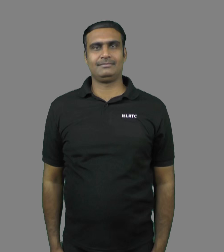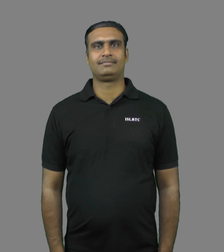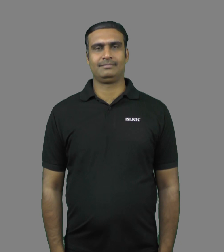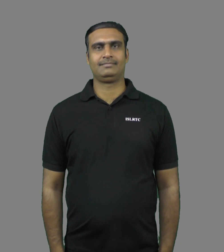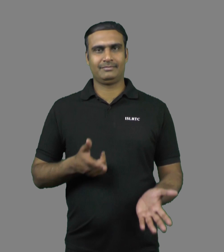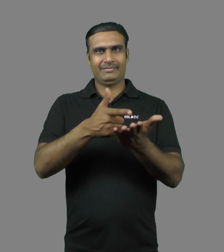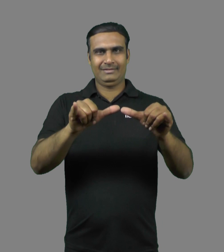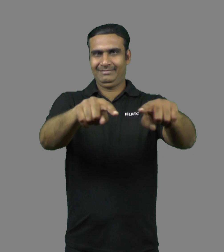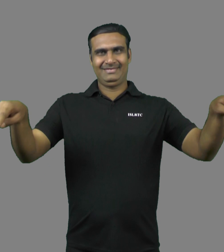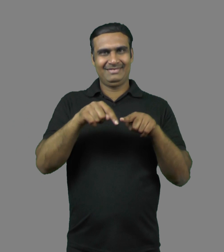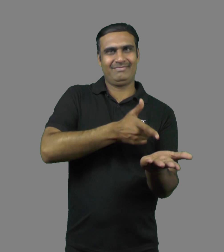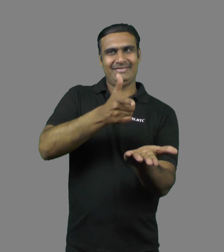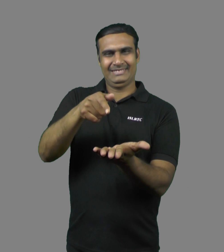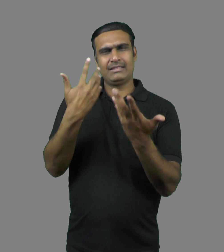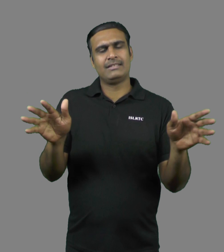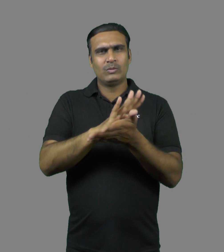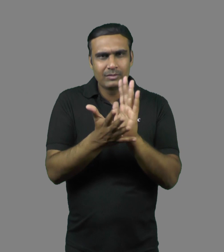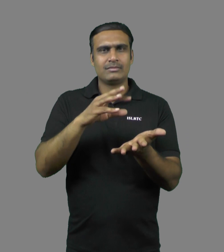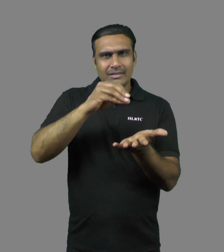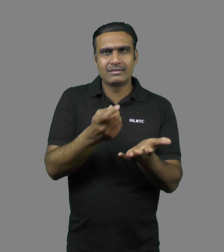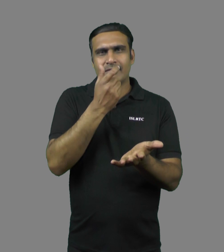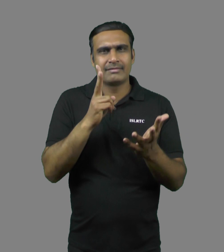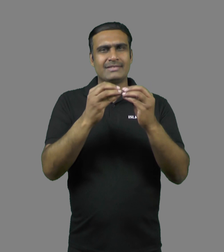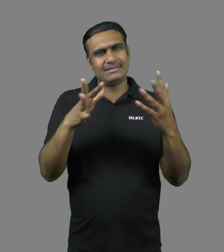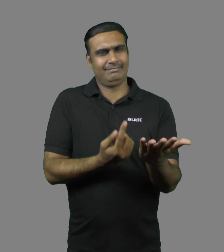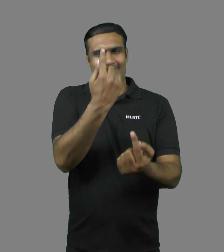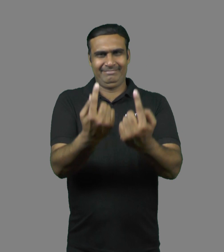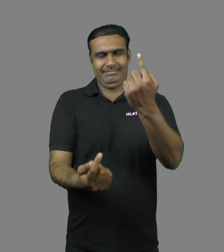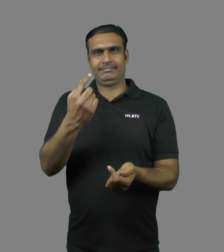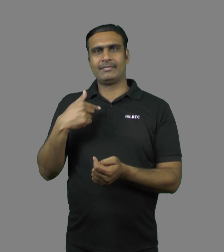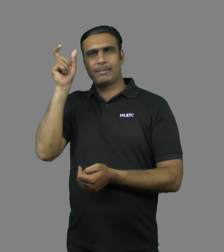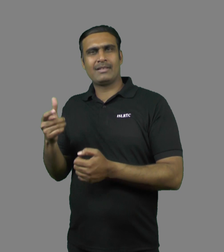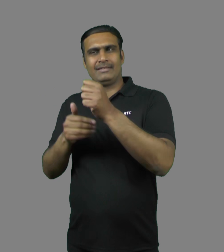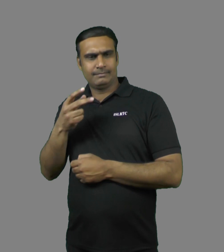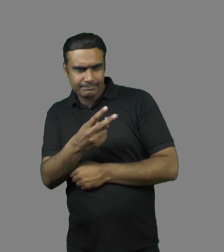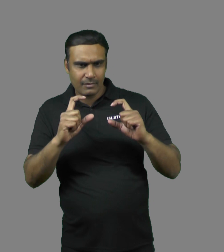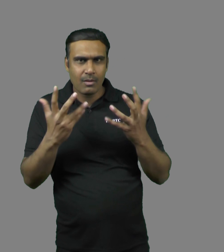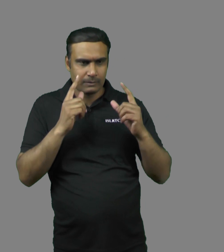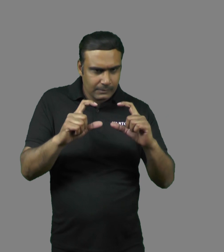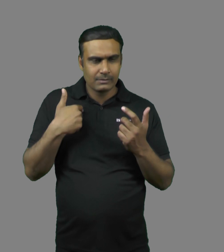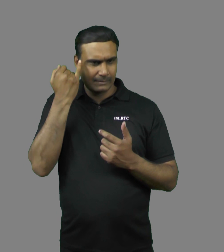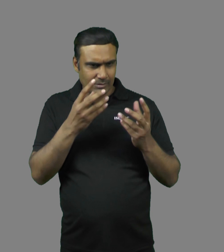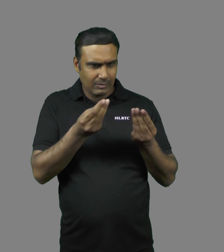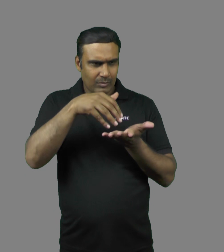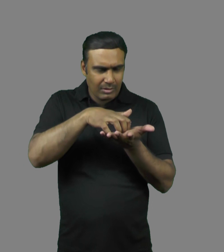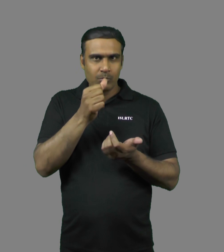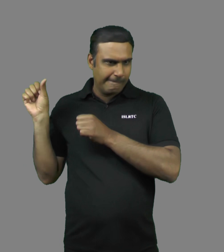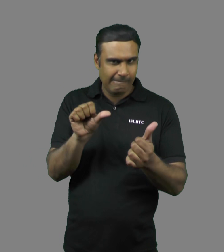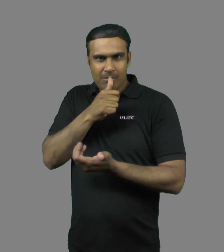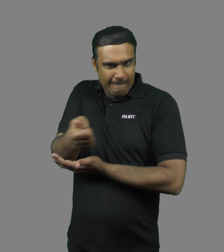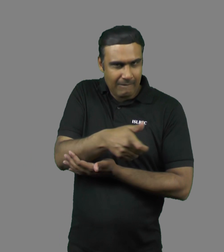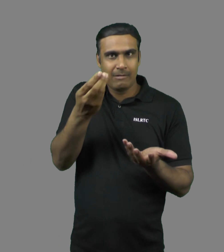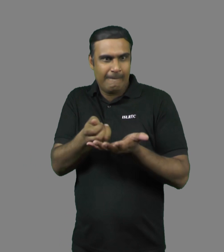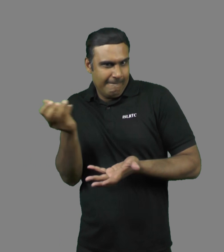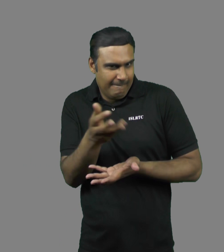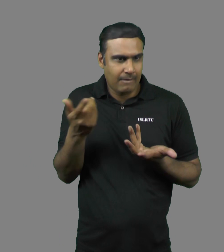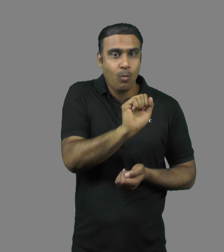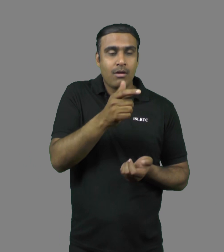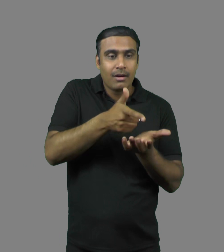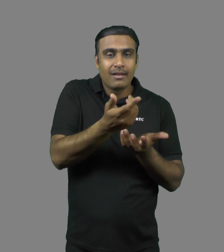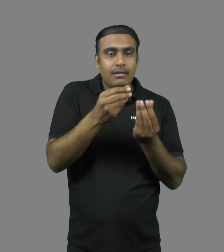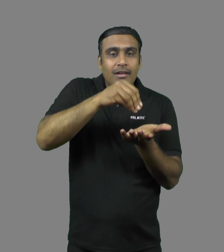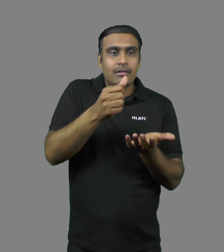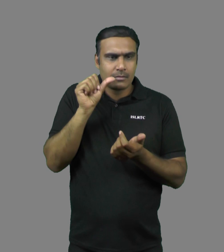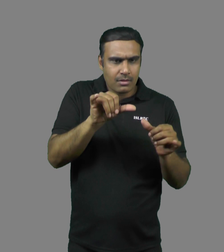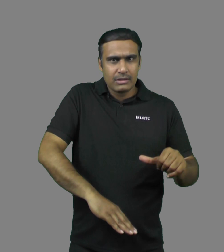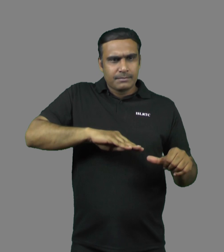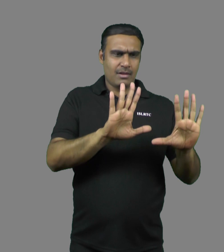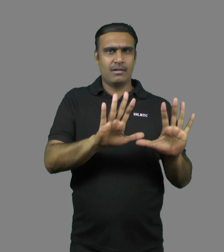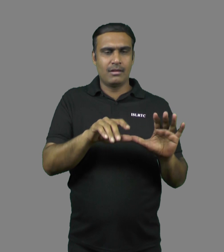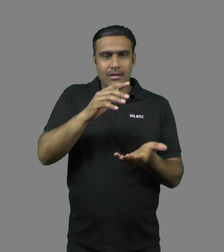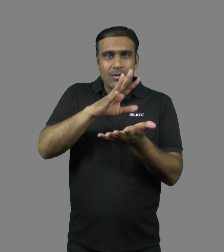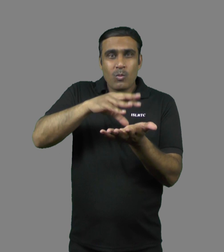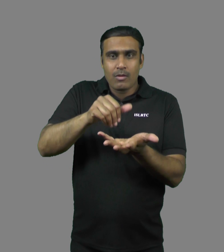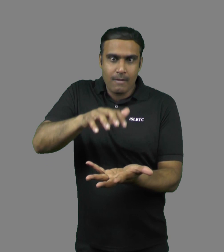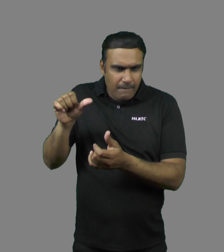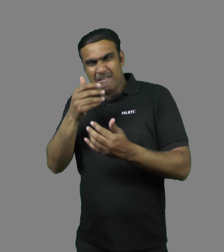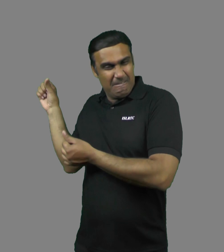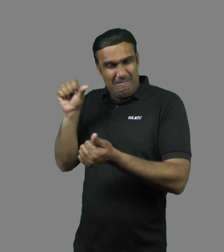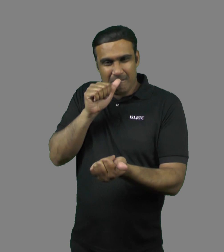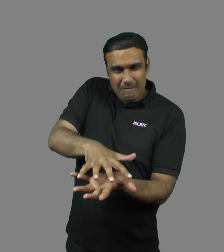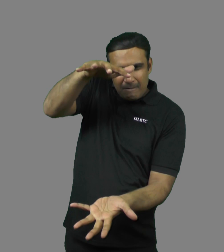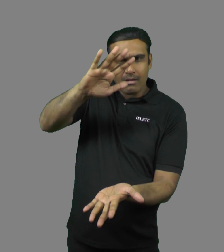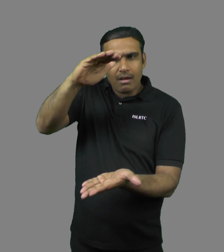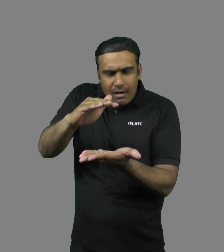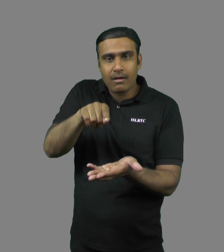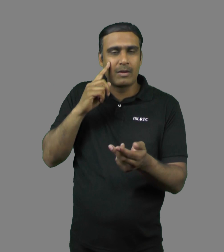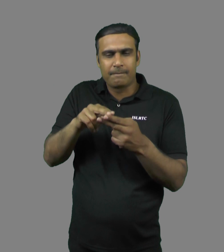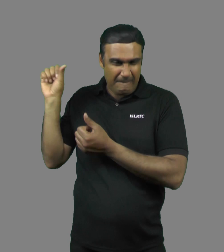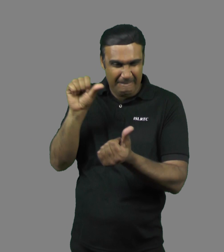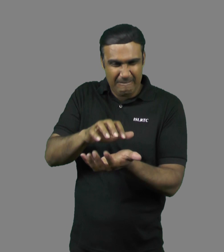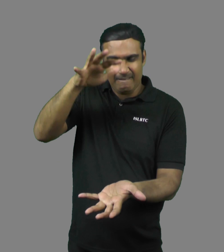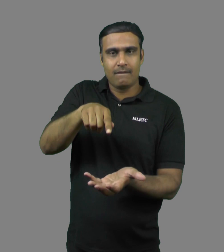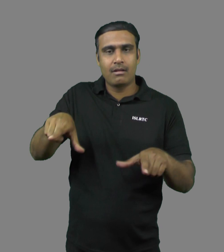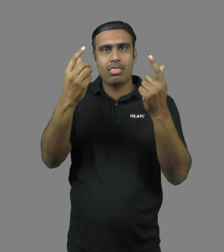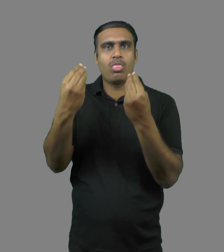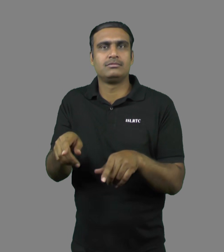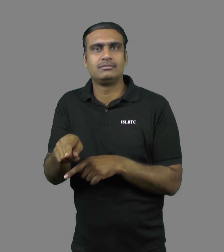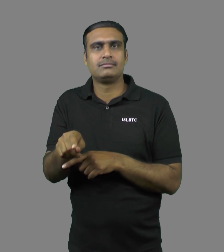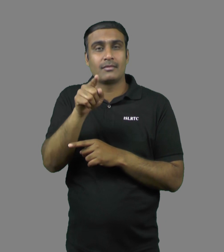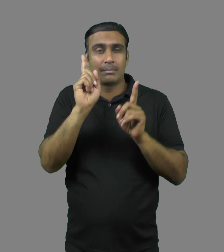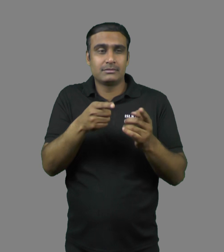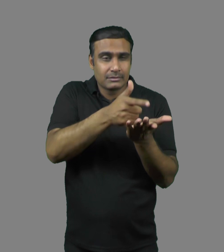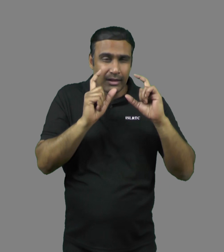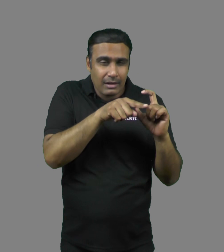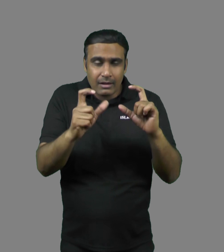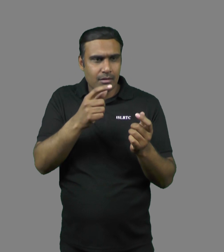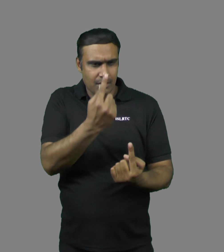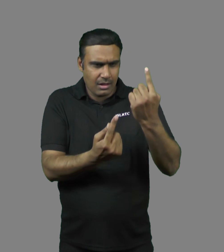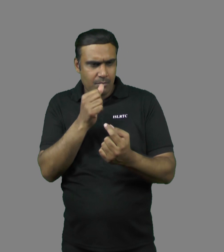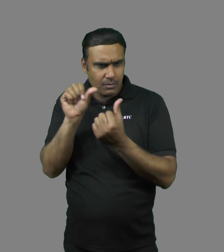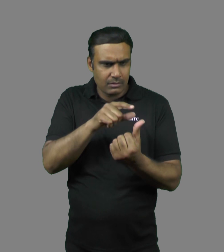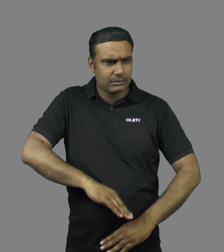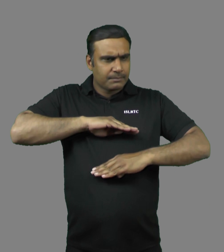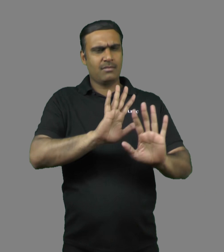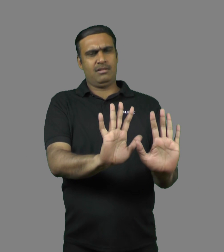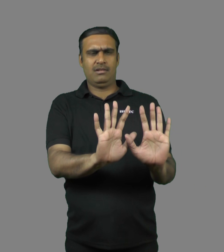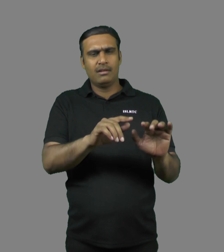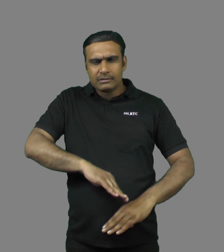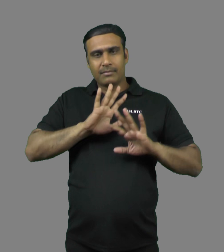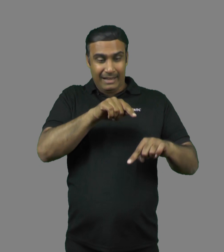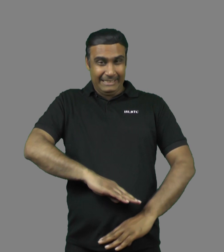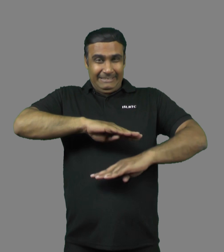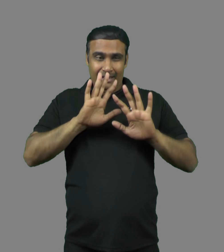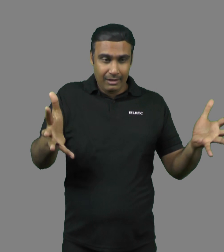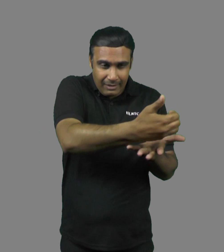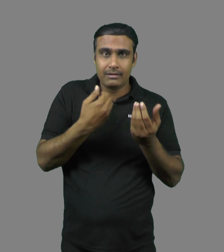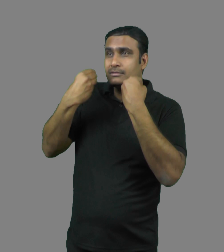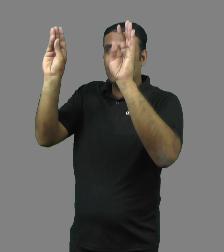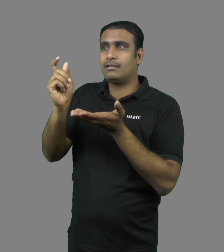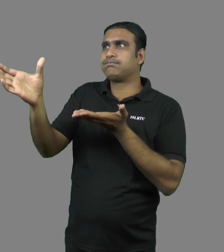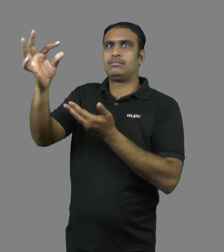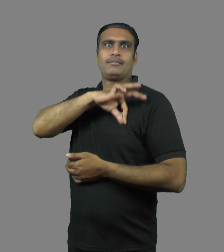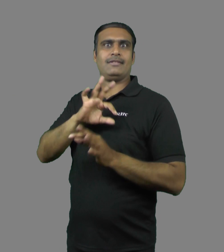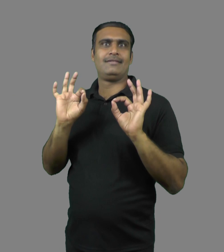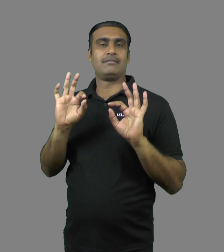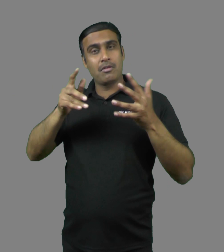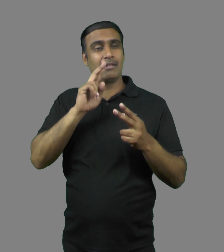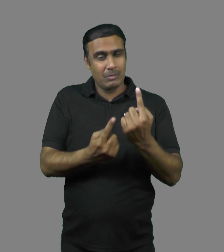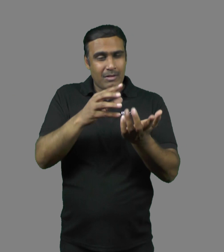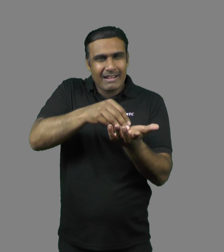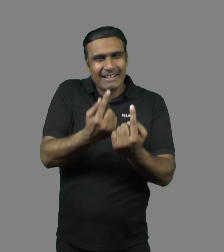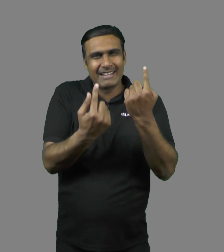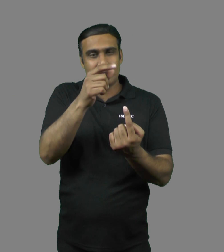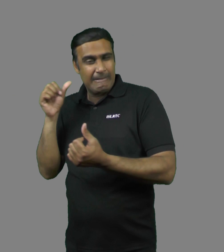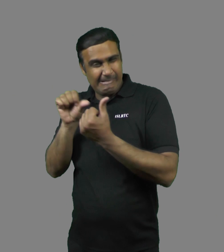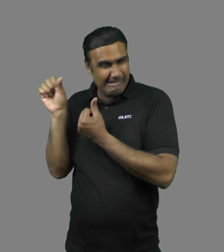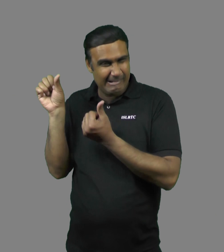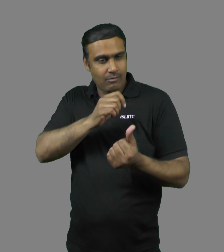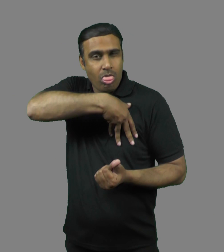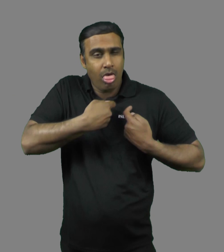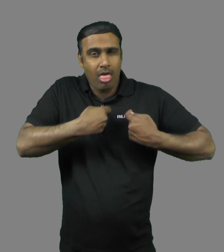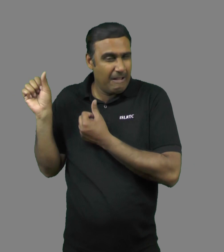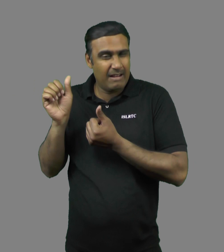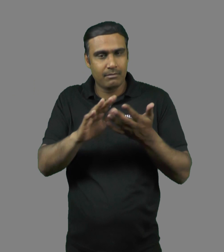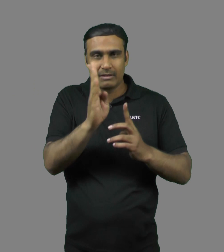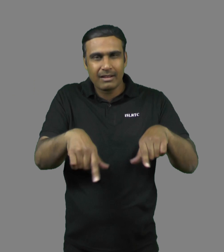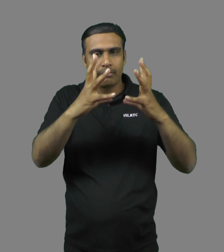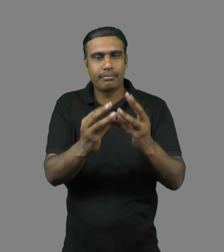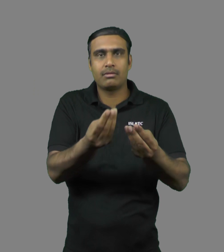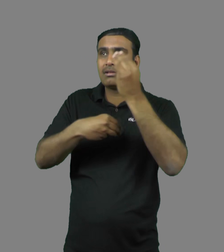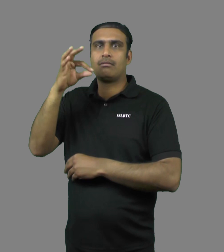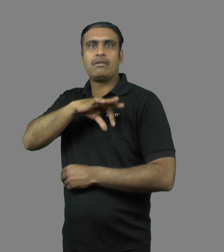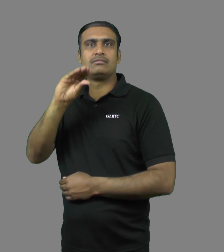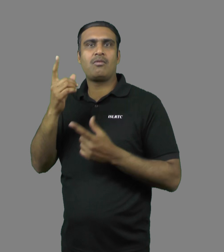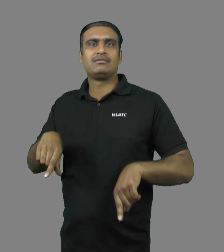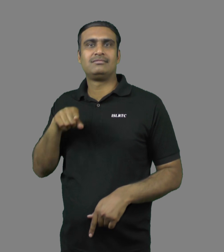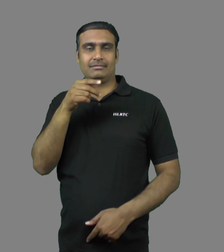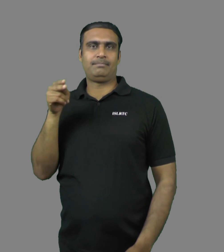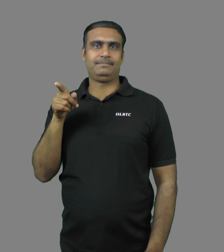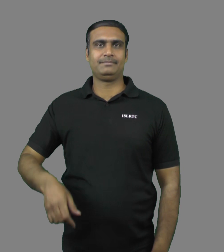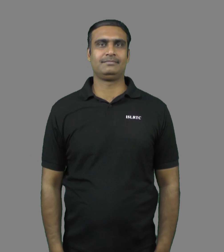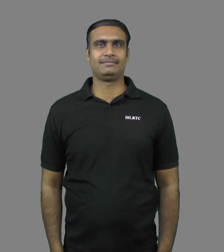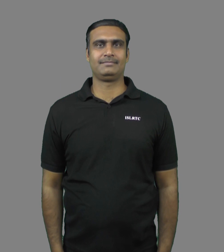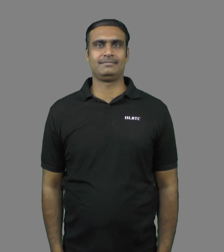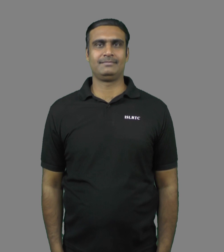Optimum Holding